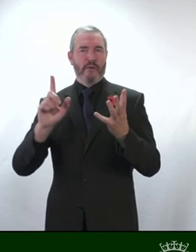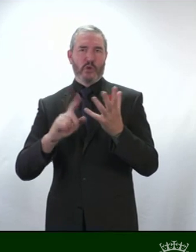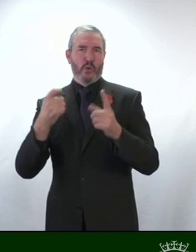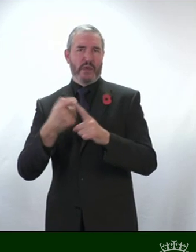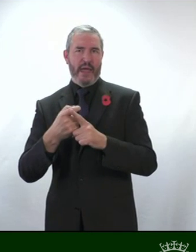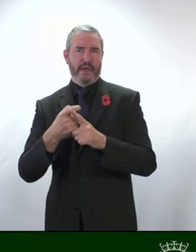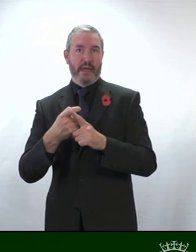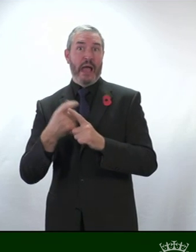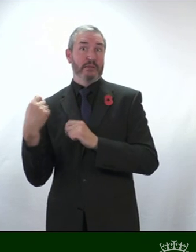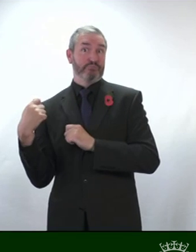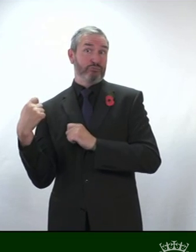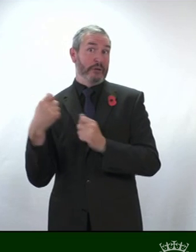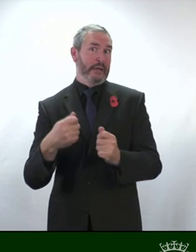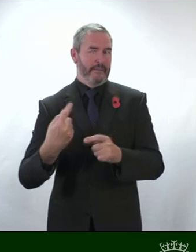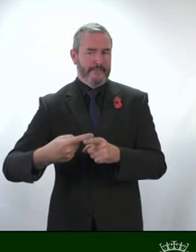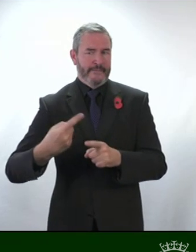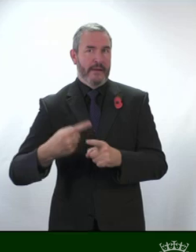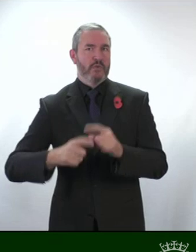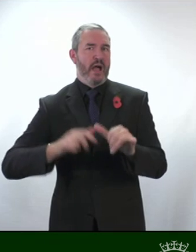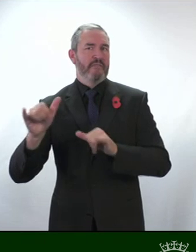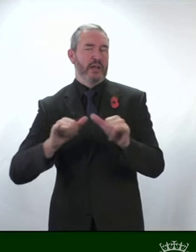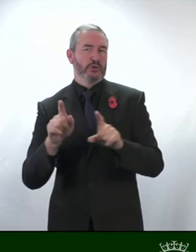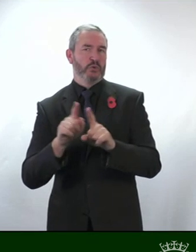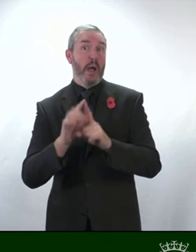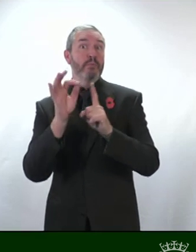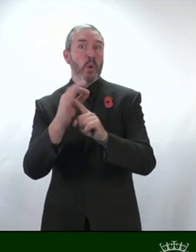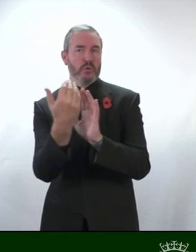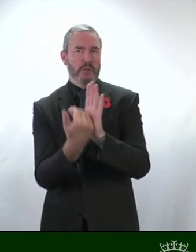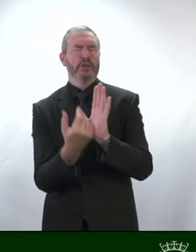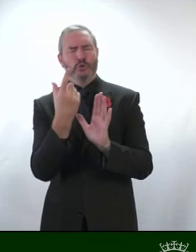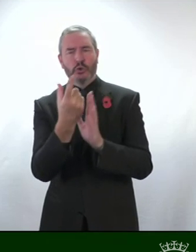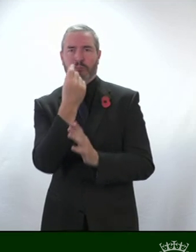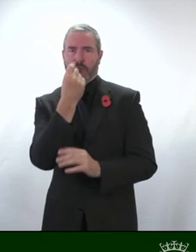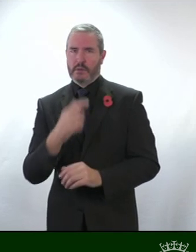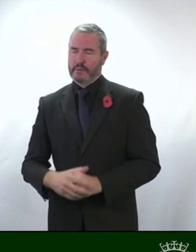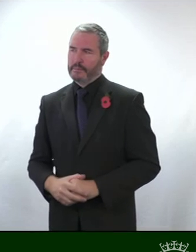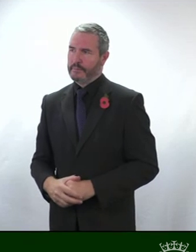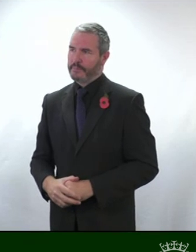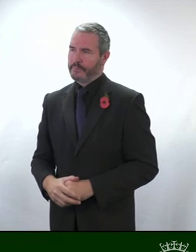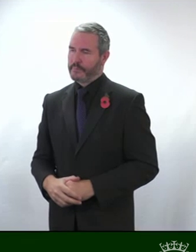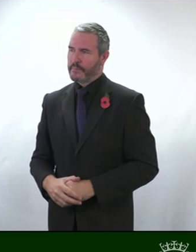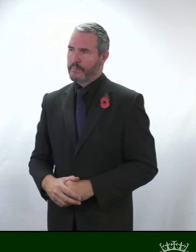We will be bringing forward further measures and proposals as soon they are finalised.